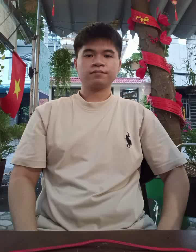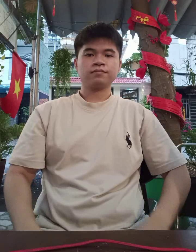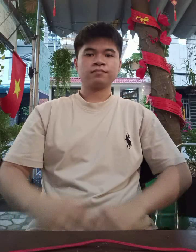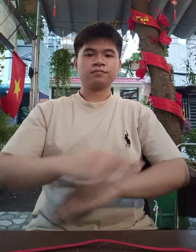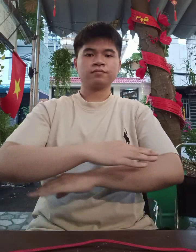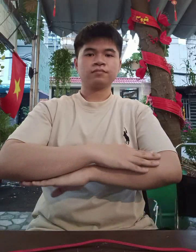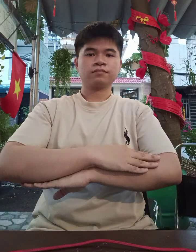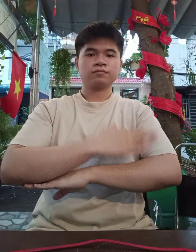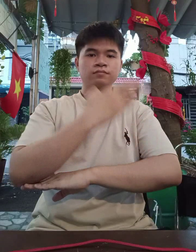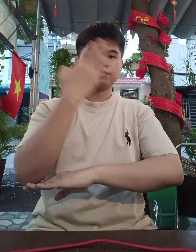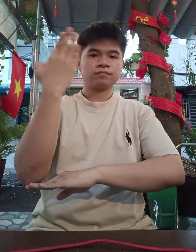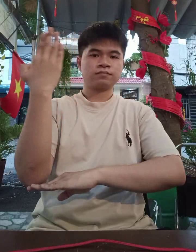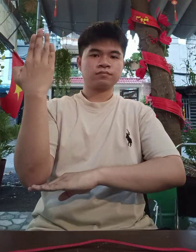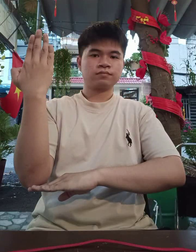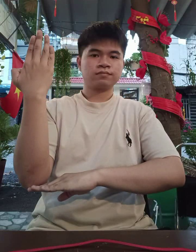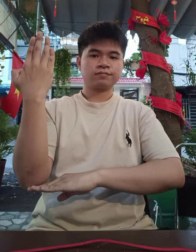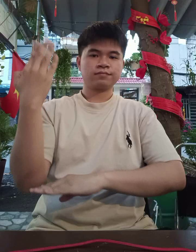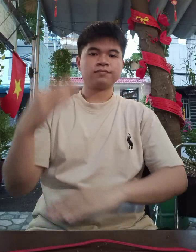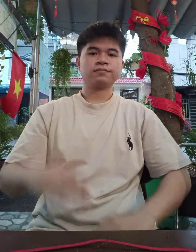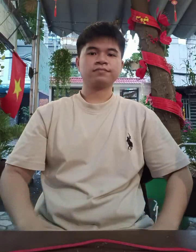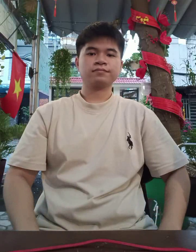buoi sang